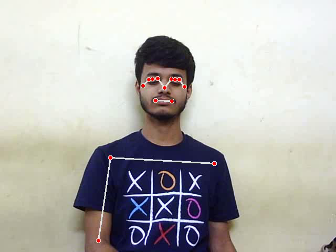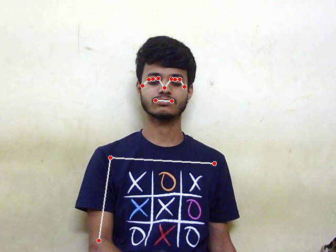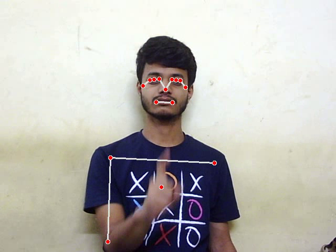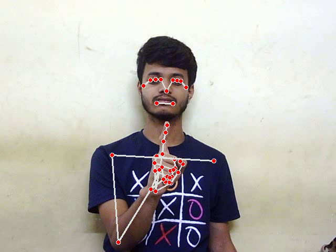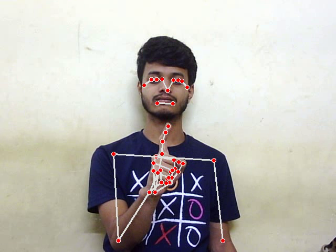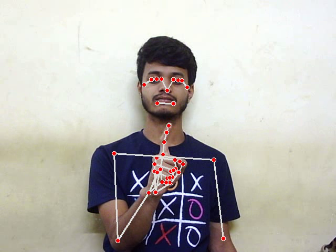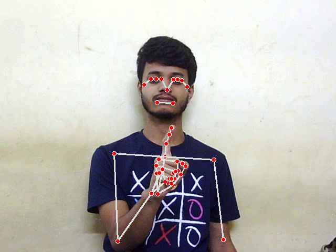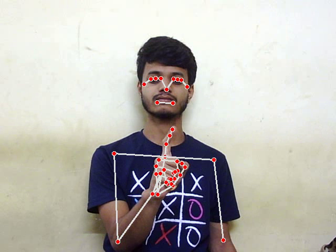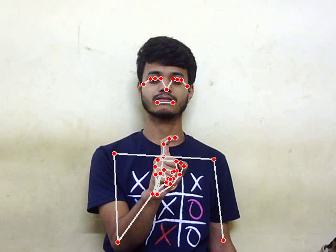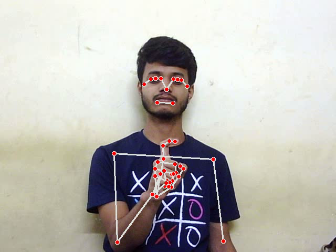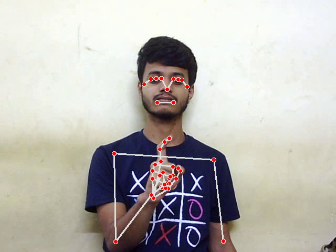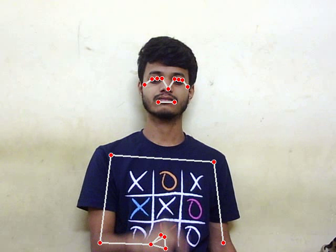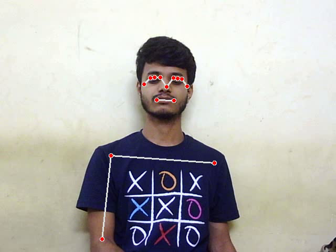question